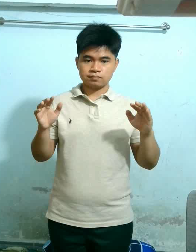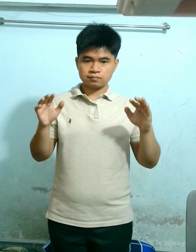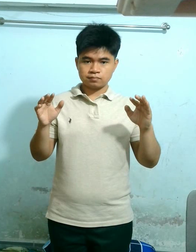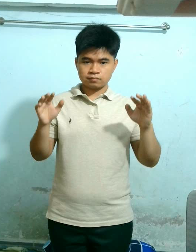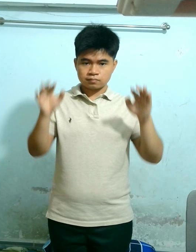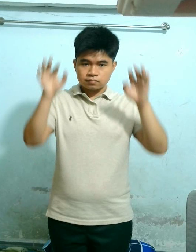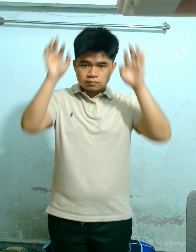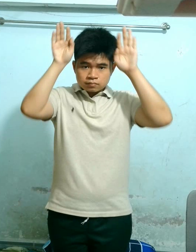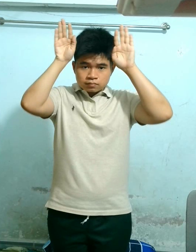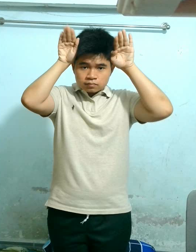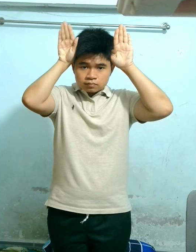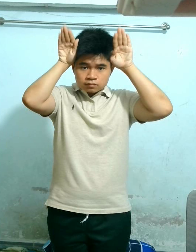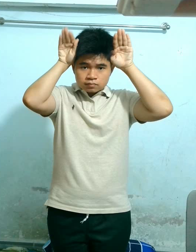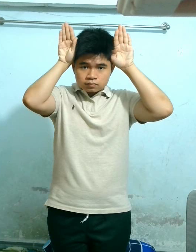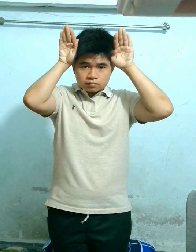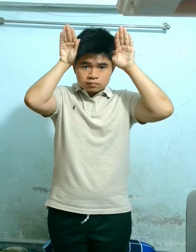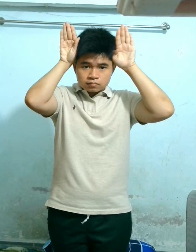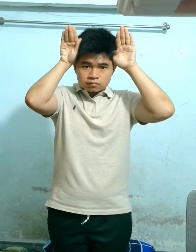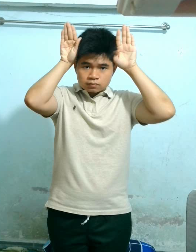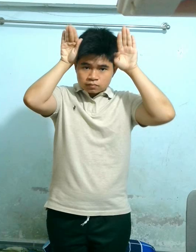cho